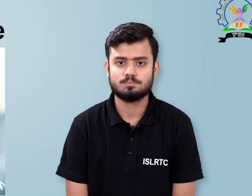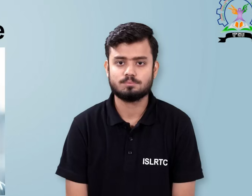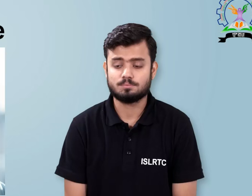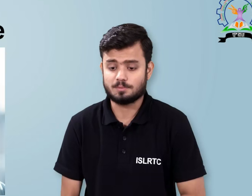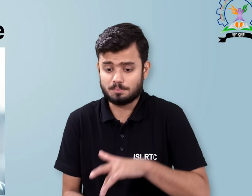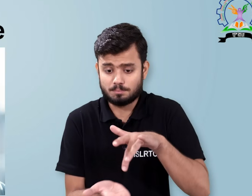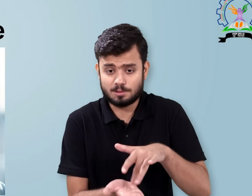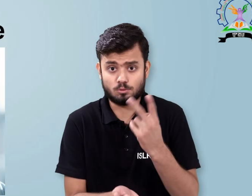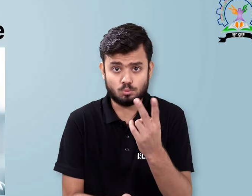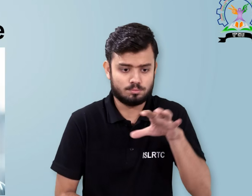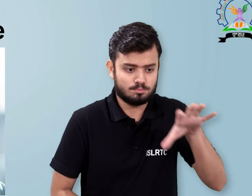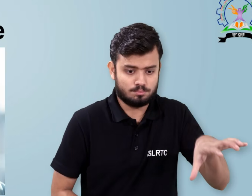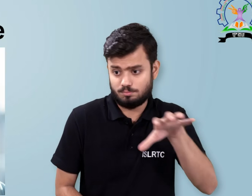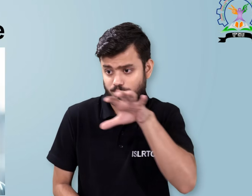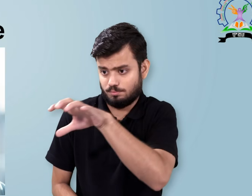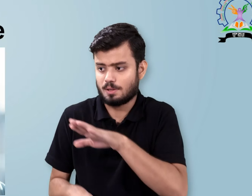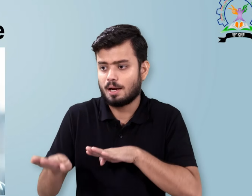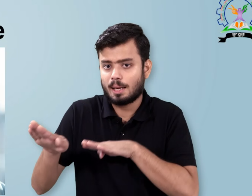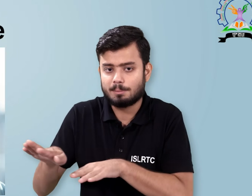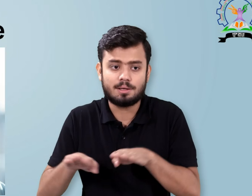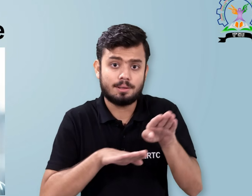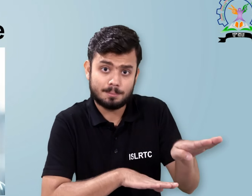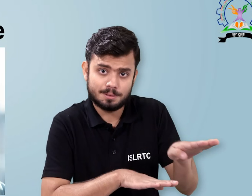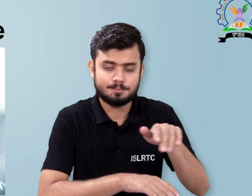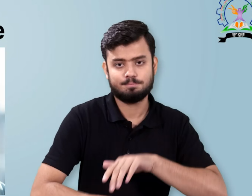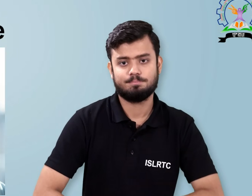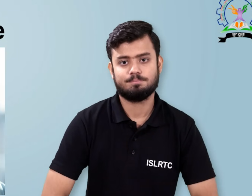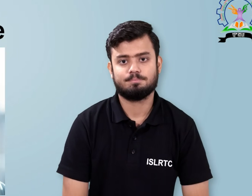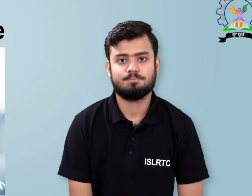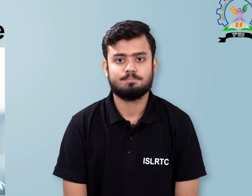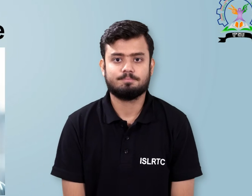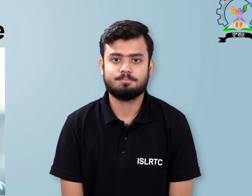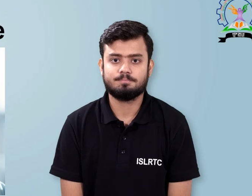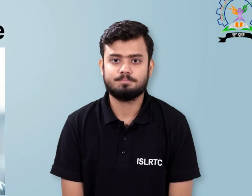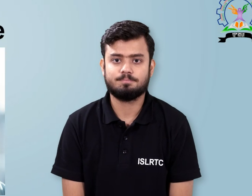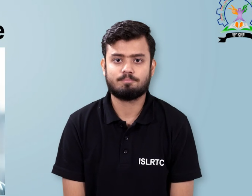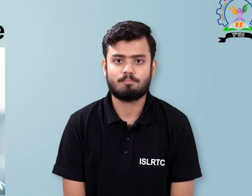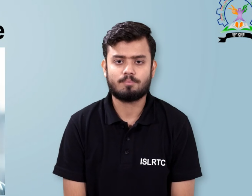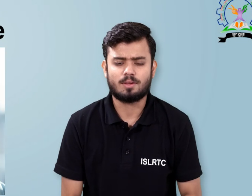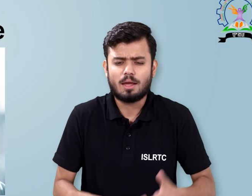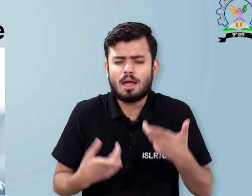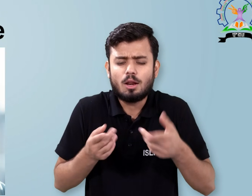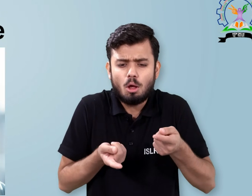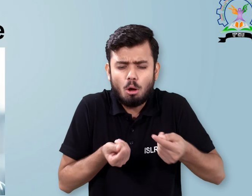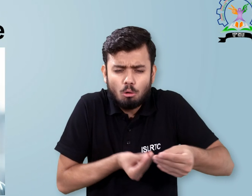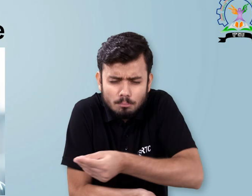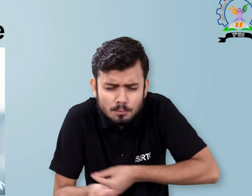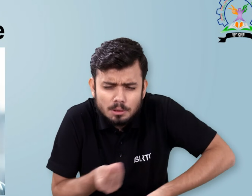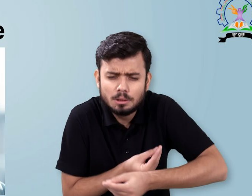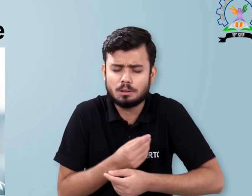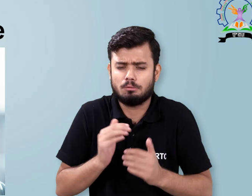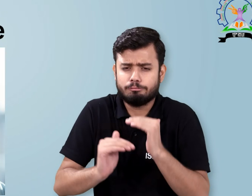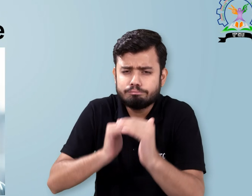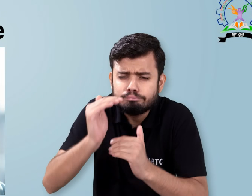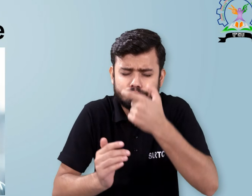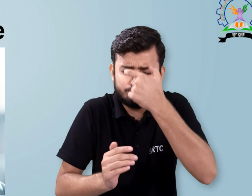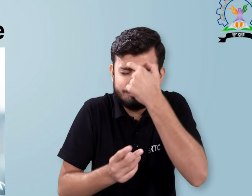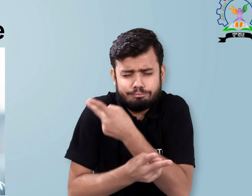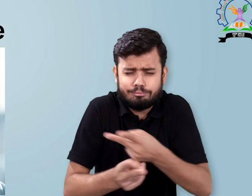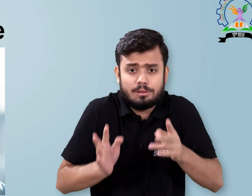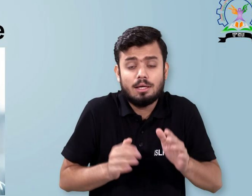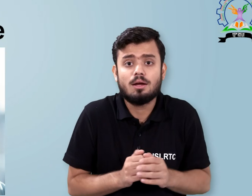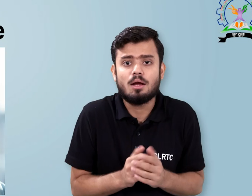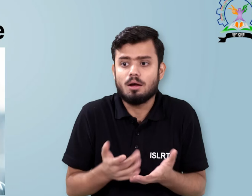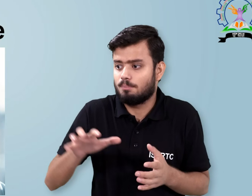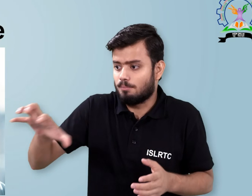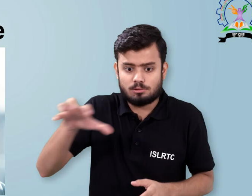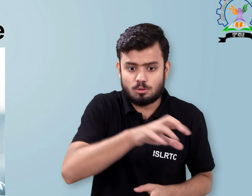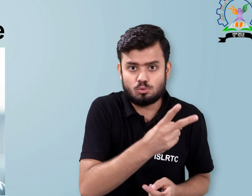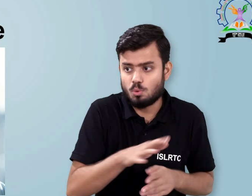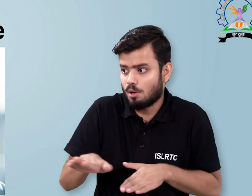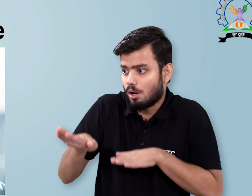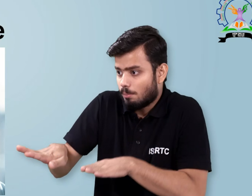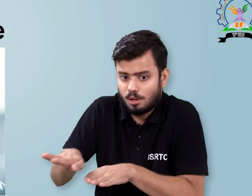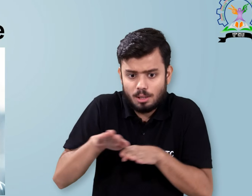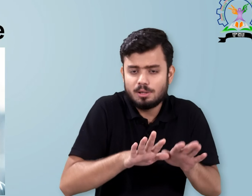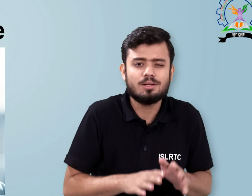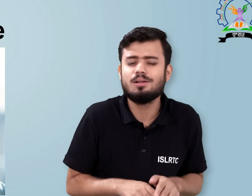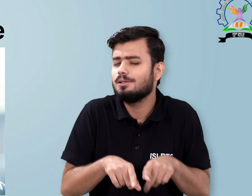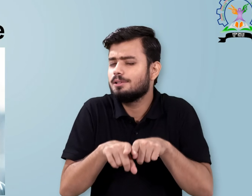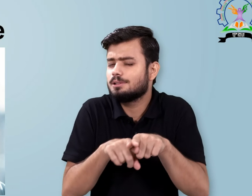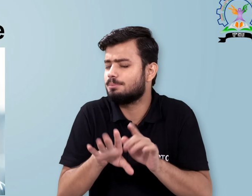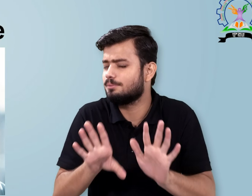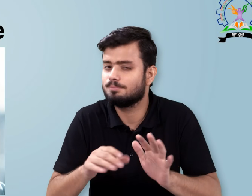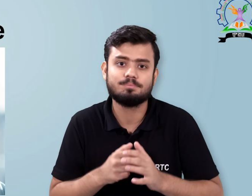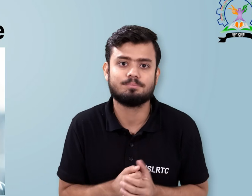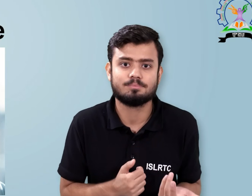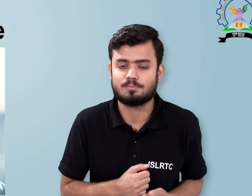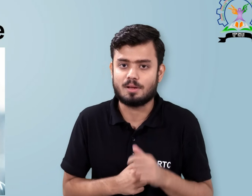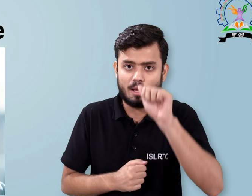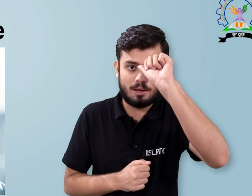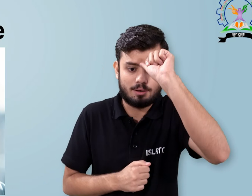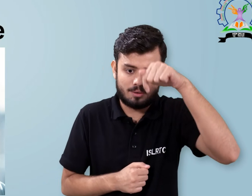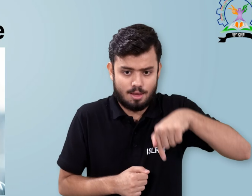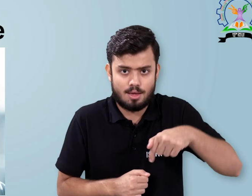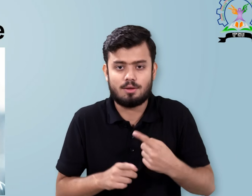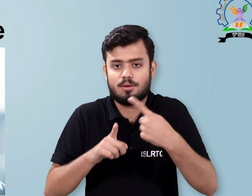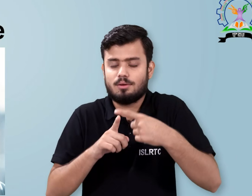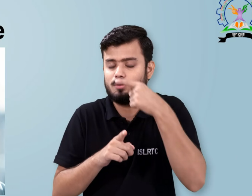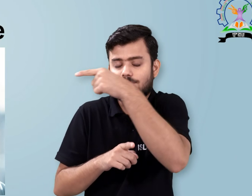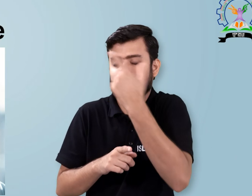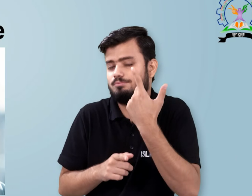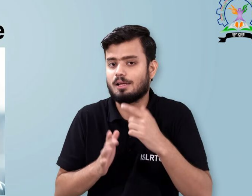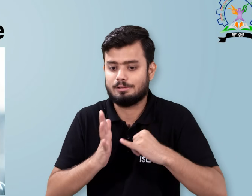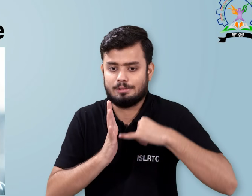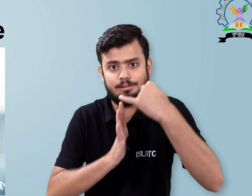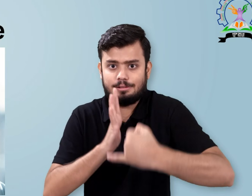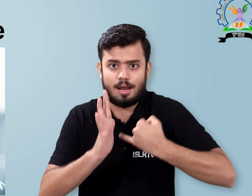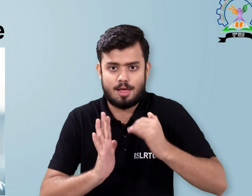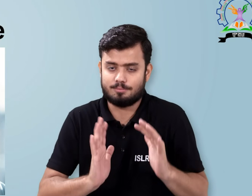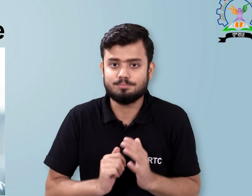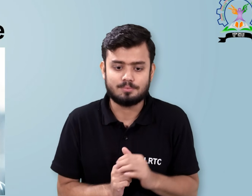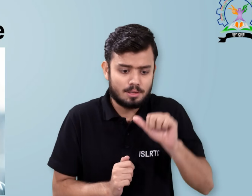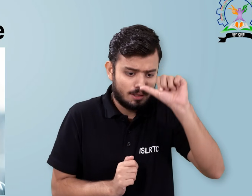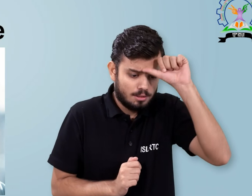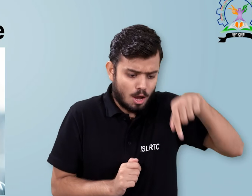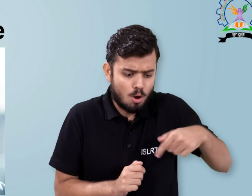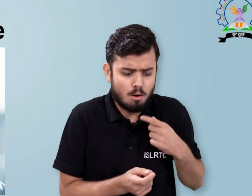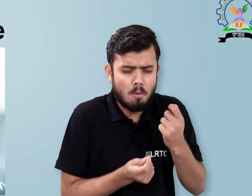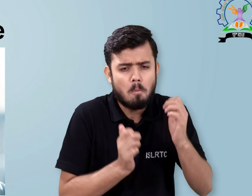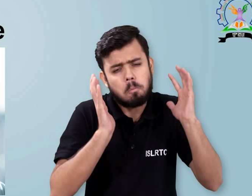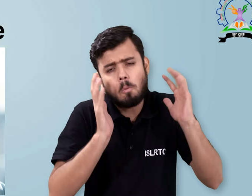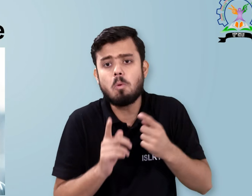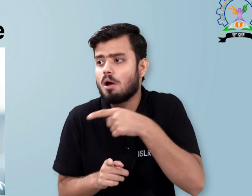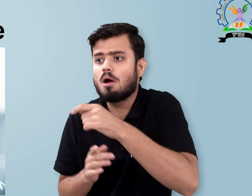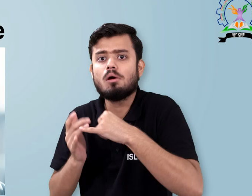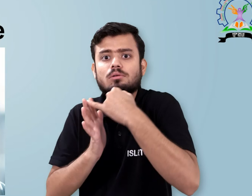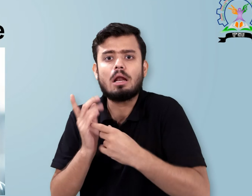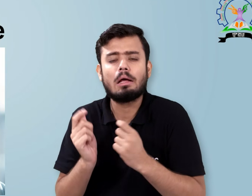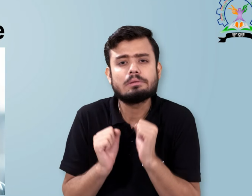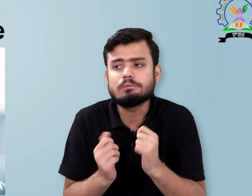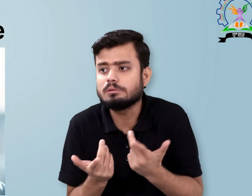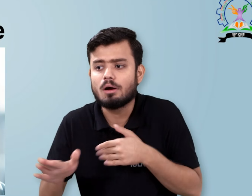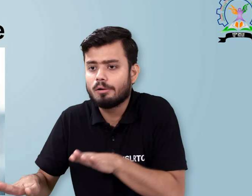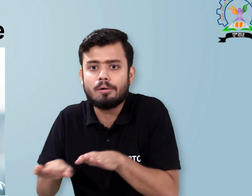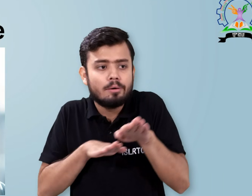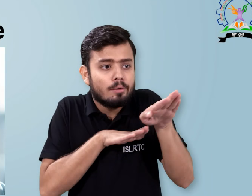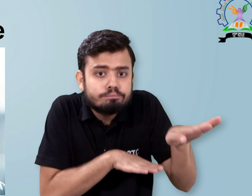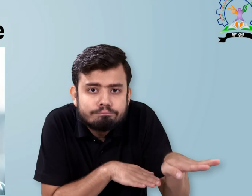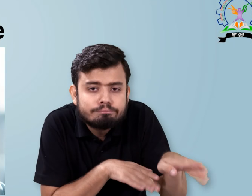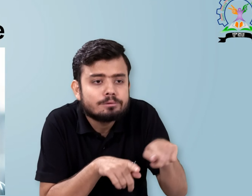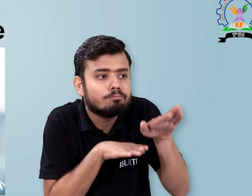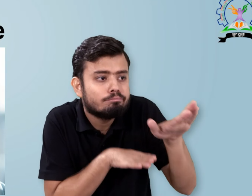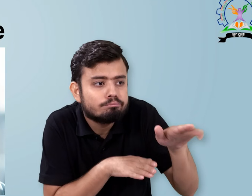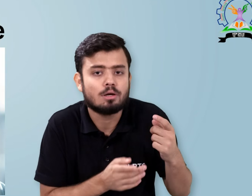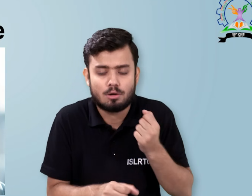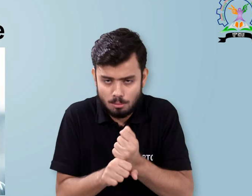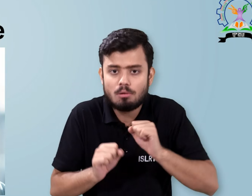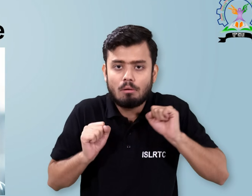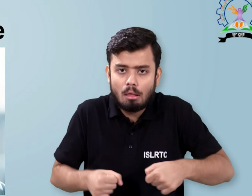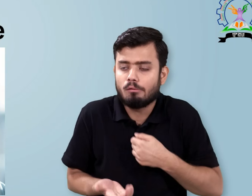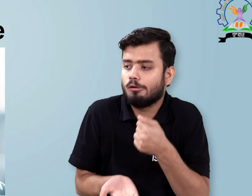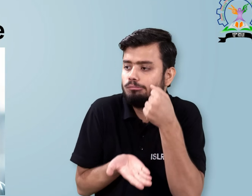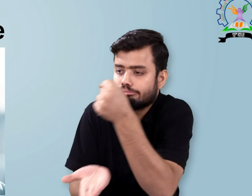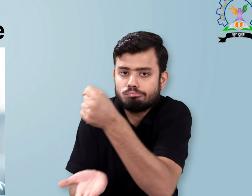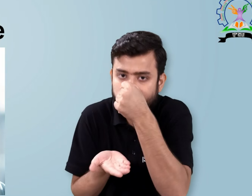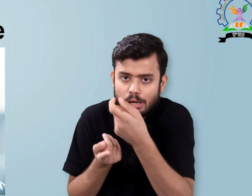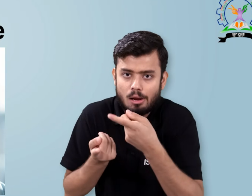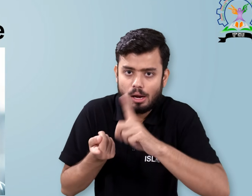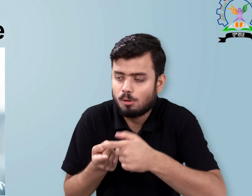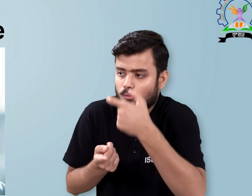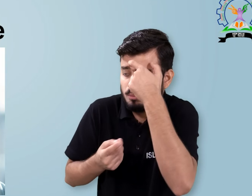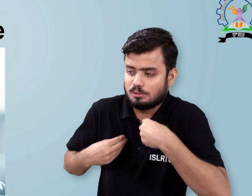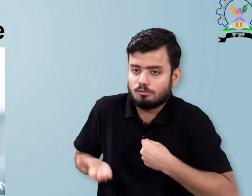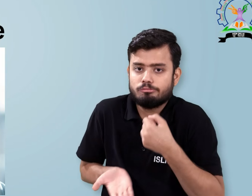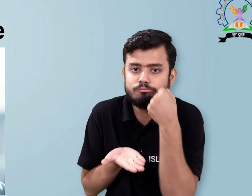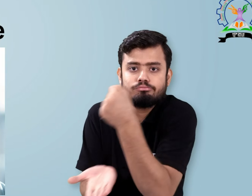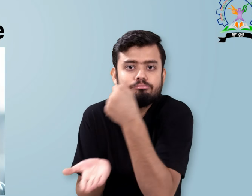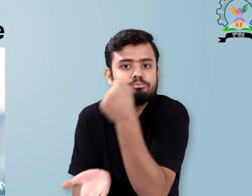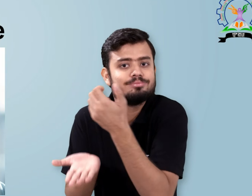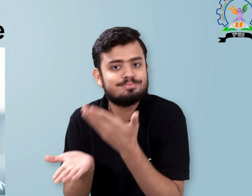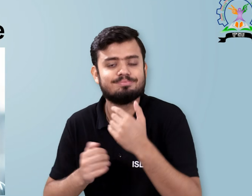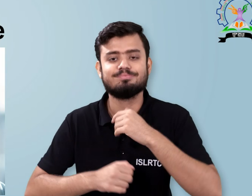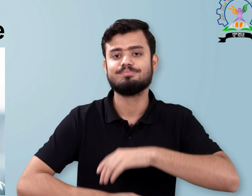Interdependence The dependence of two or more people or things on each other.